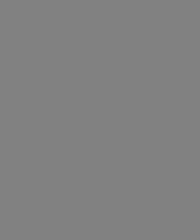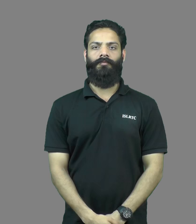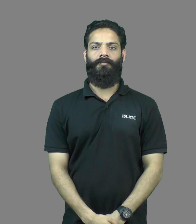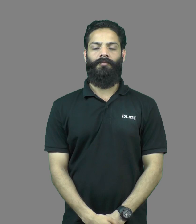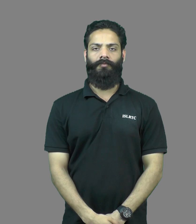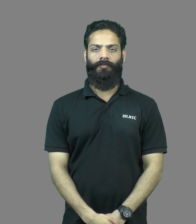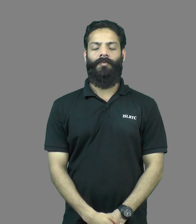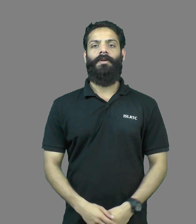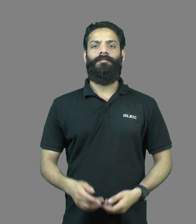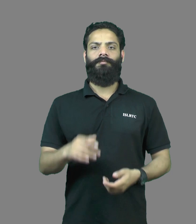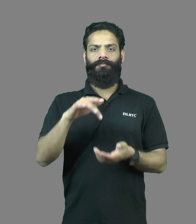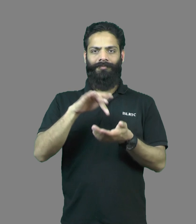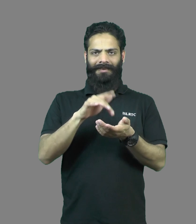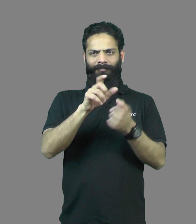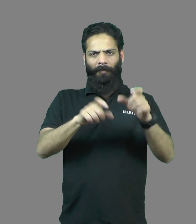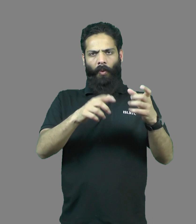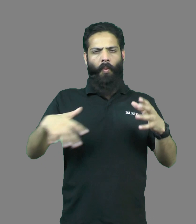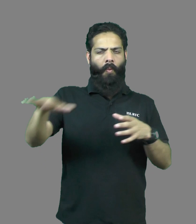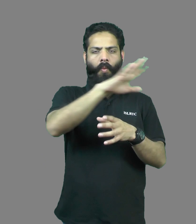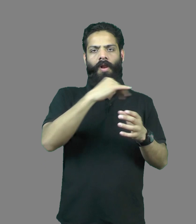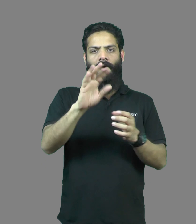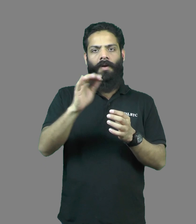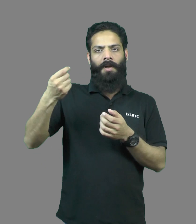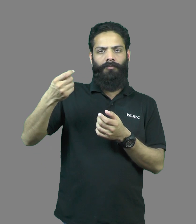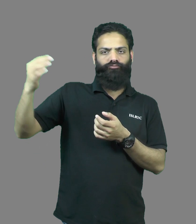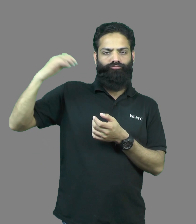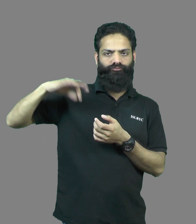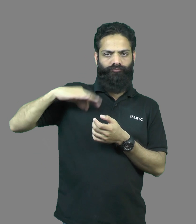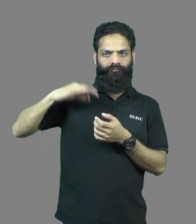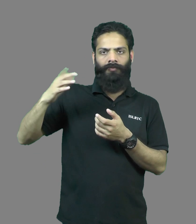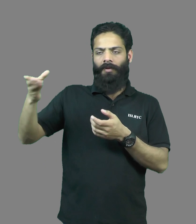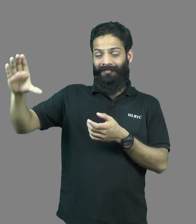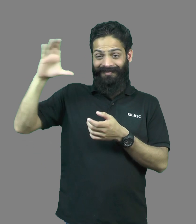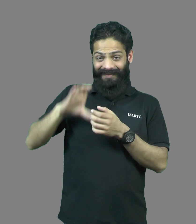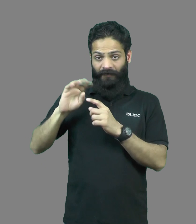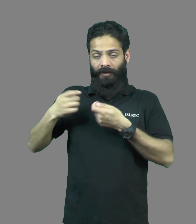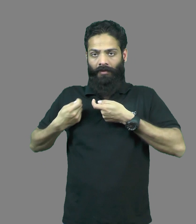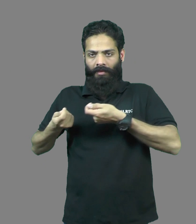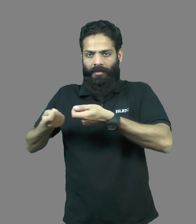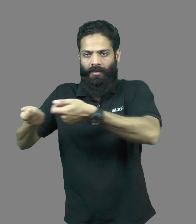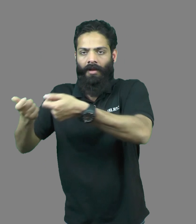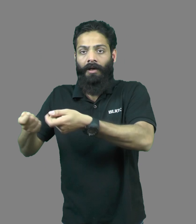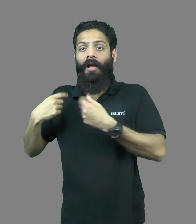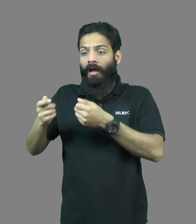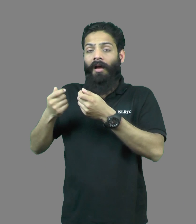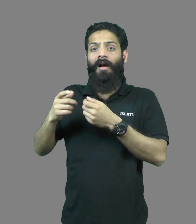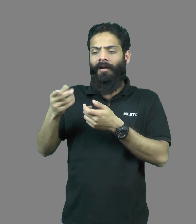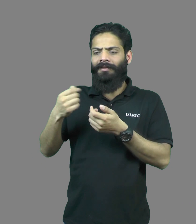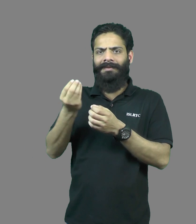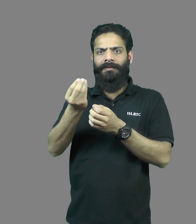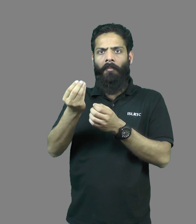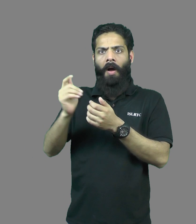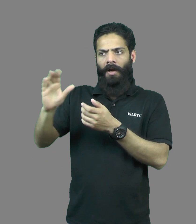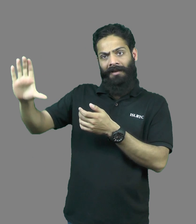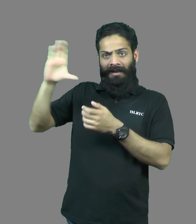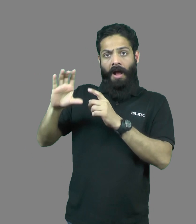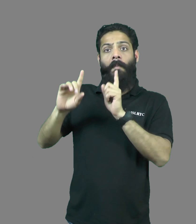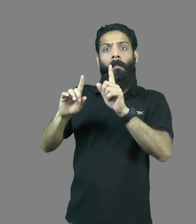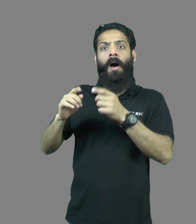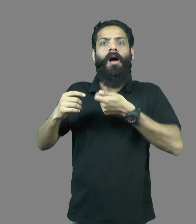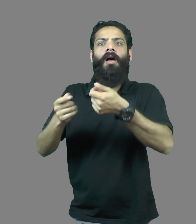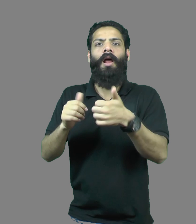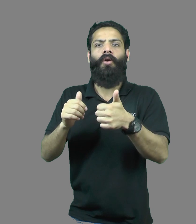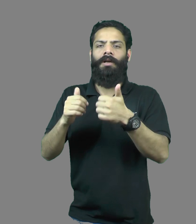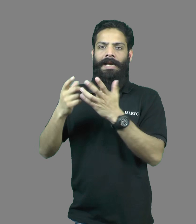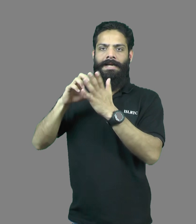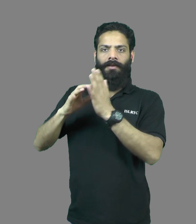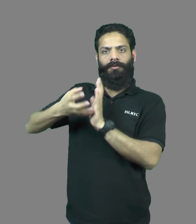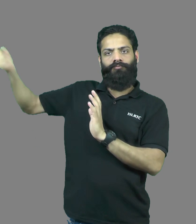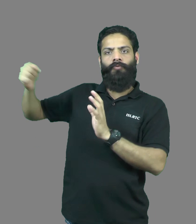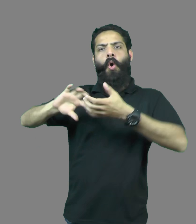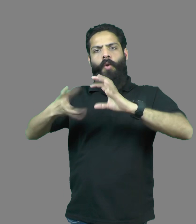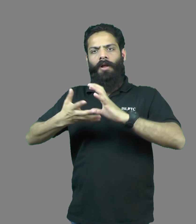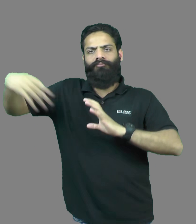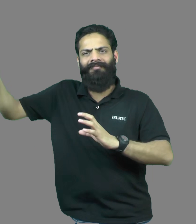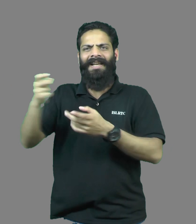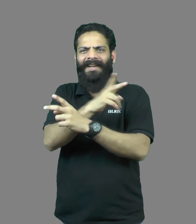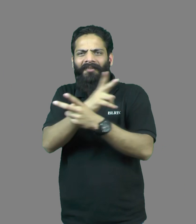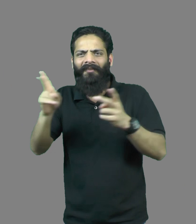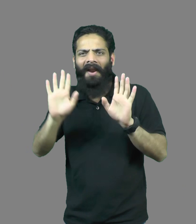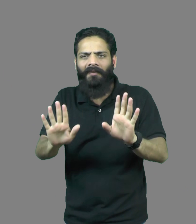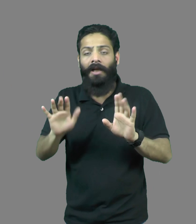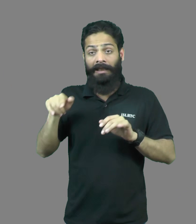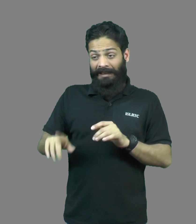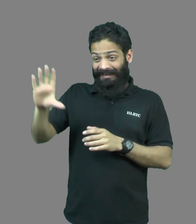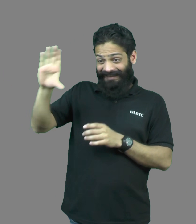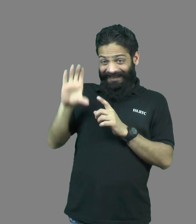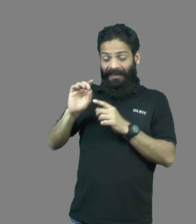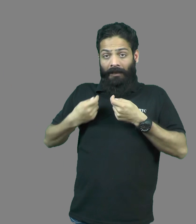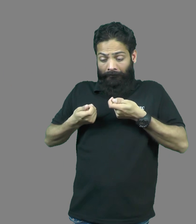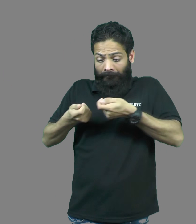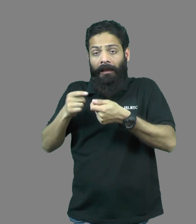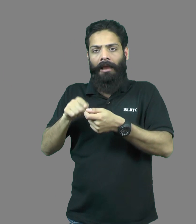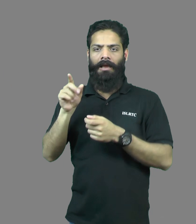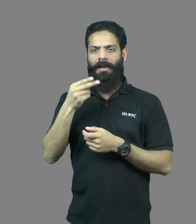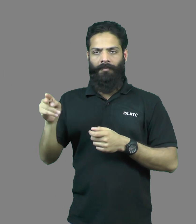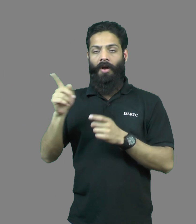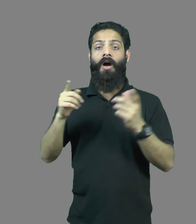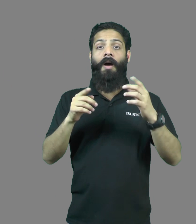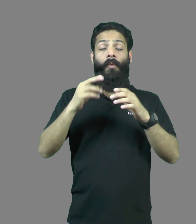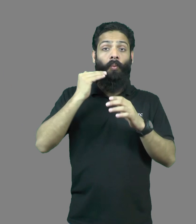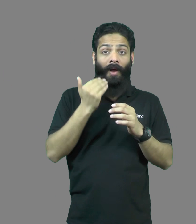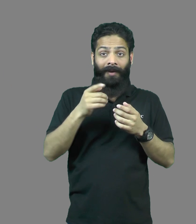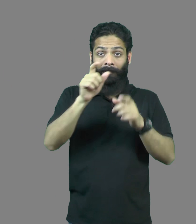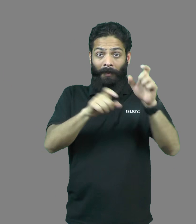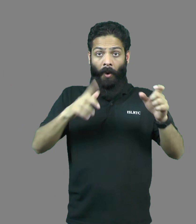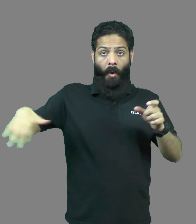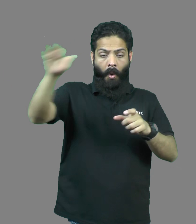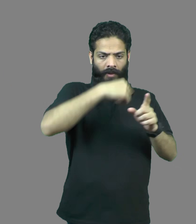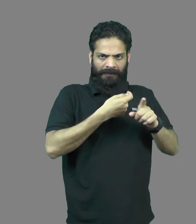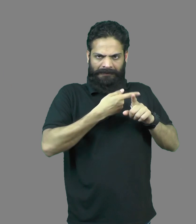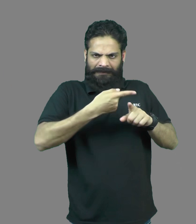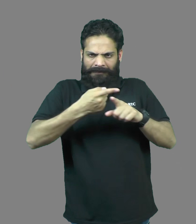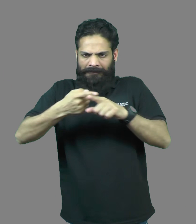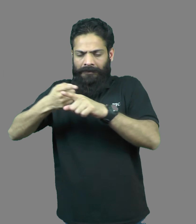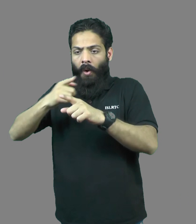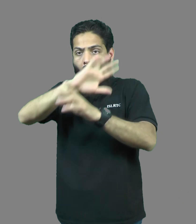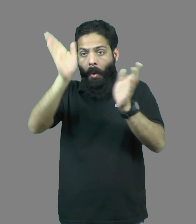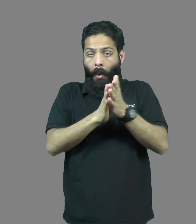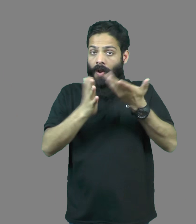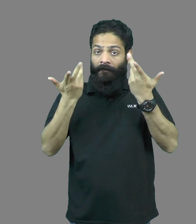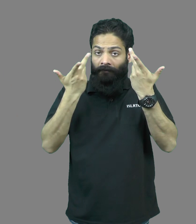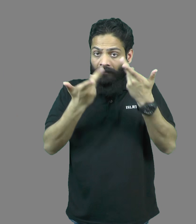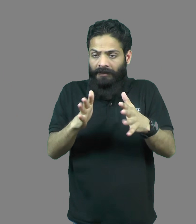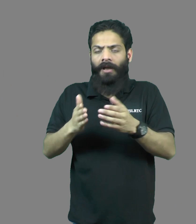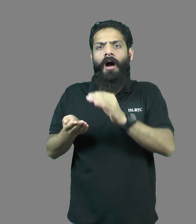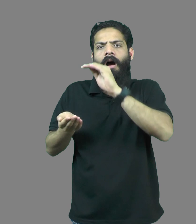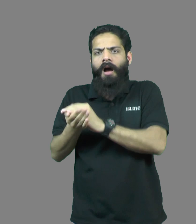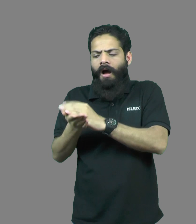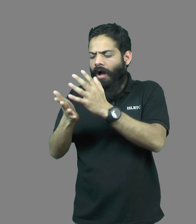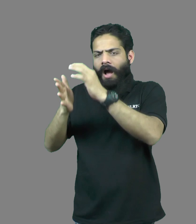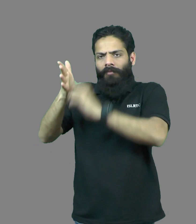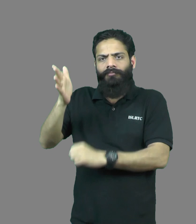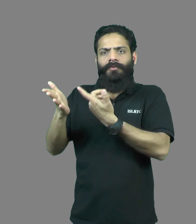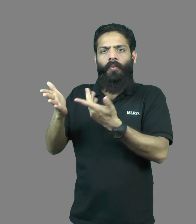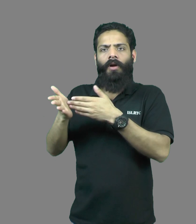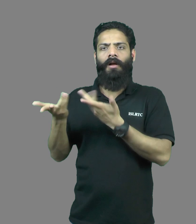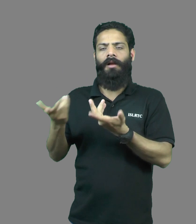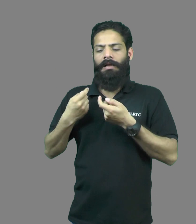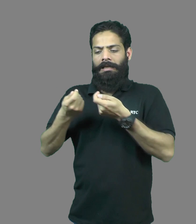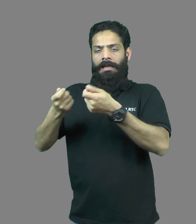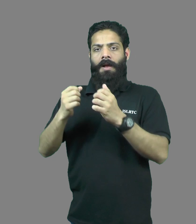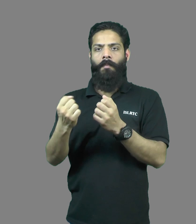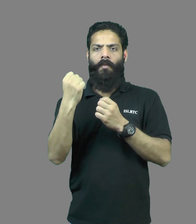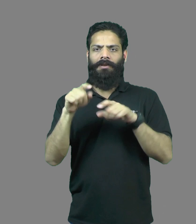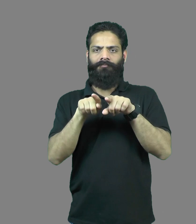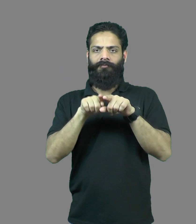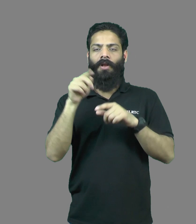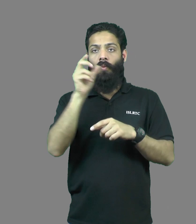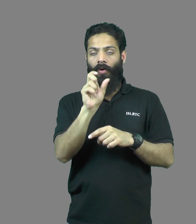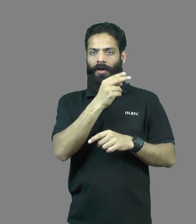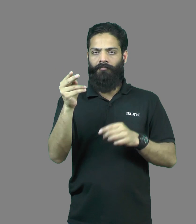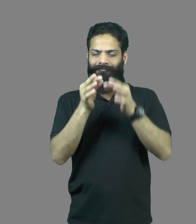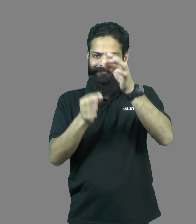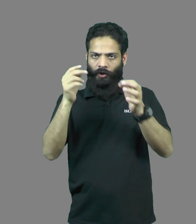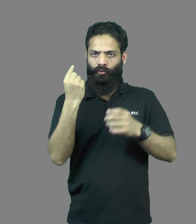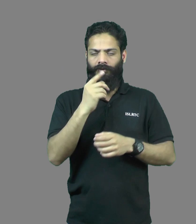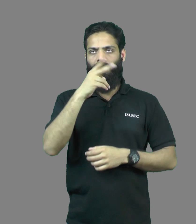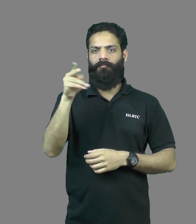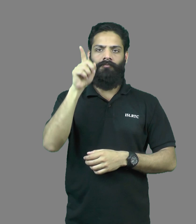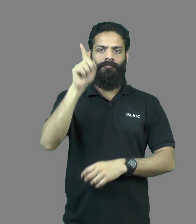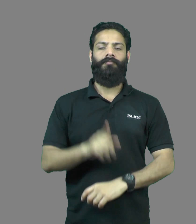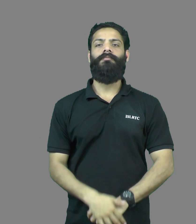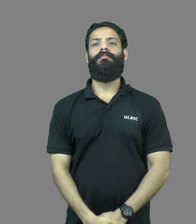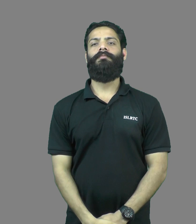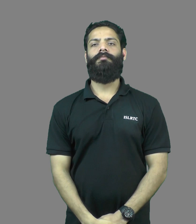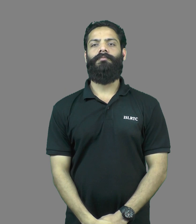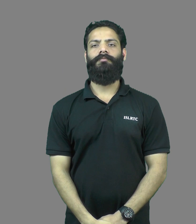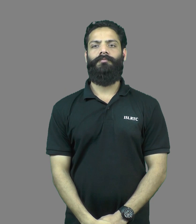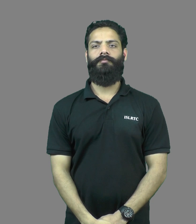Consumption Function